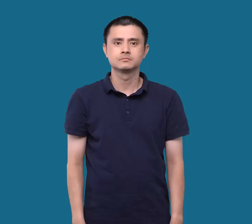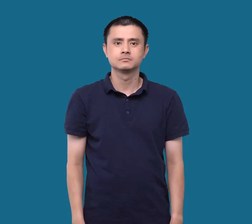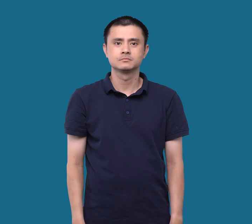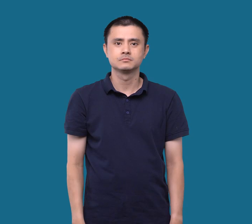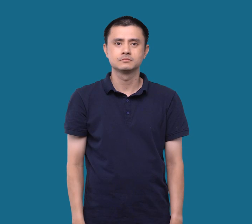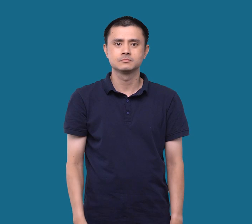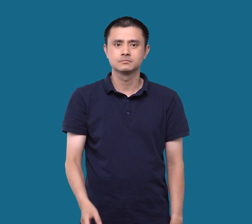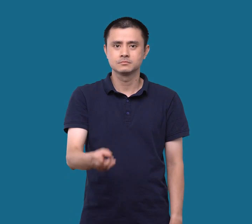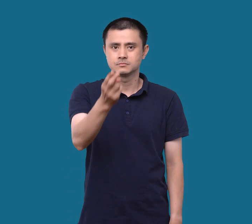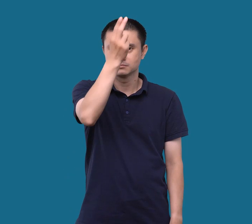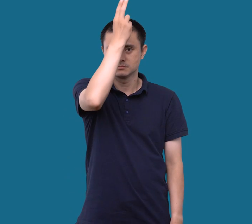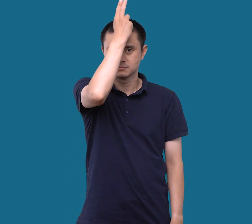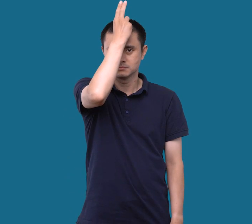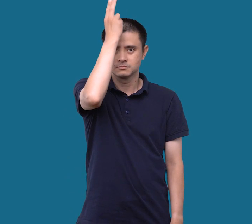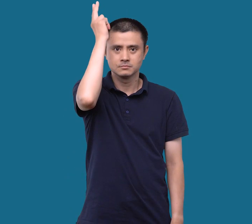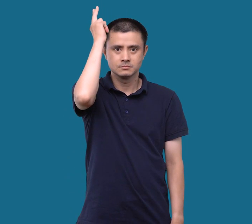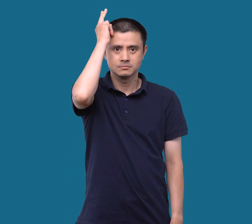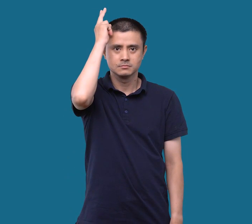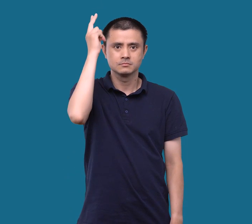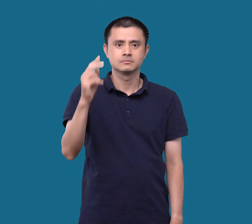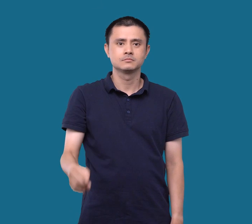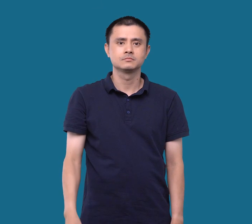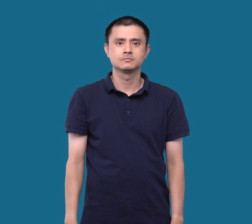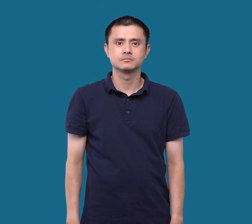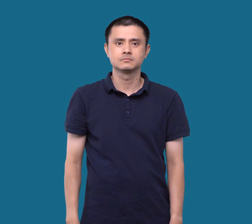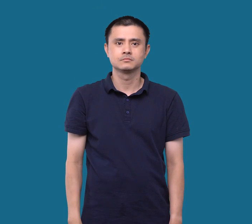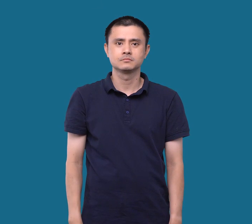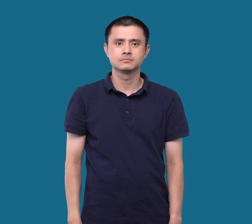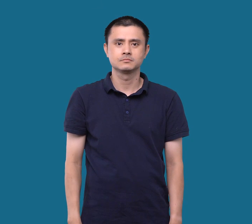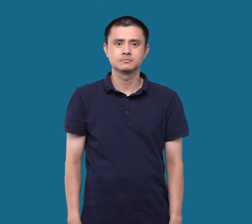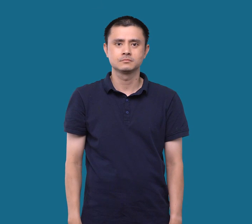Long An